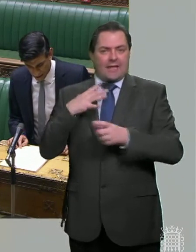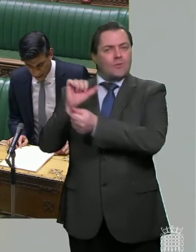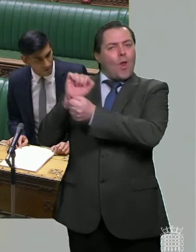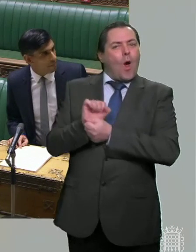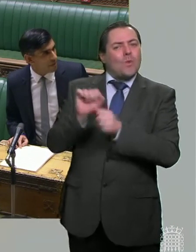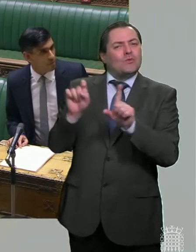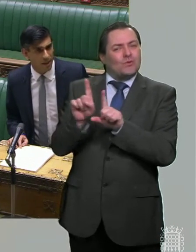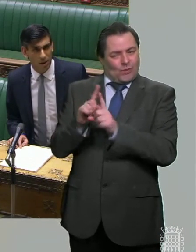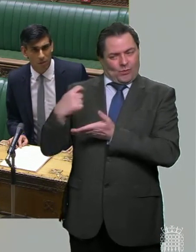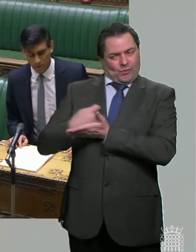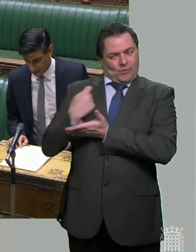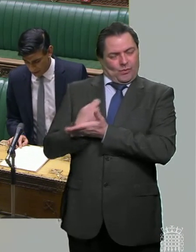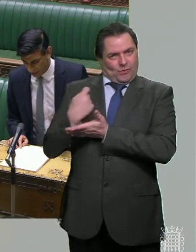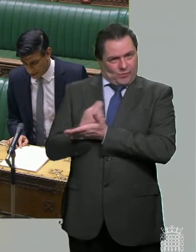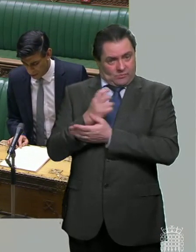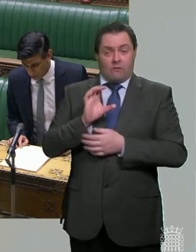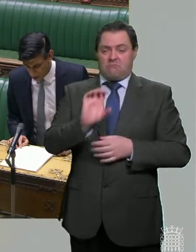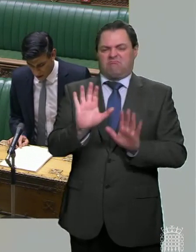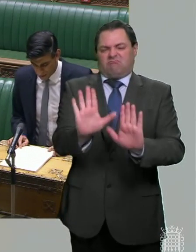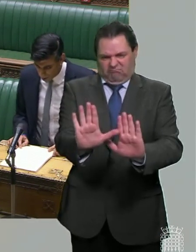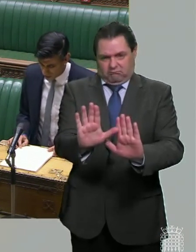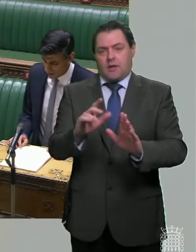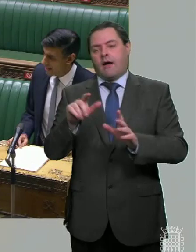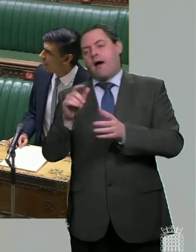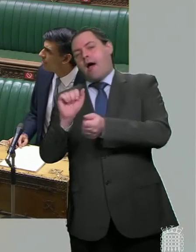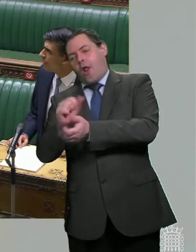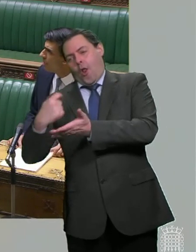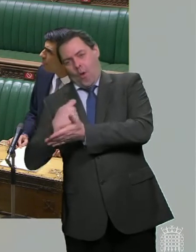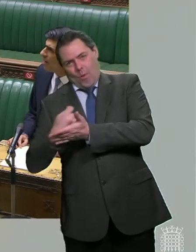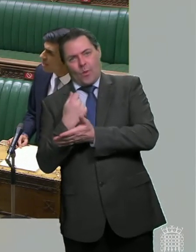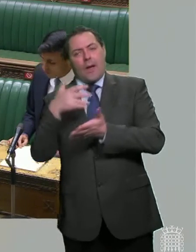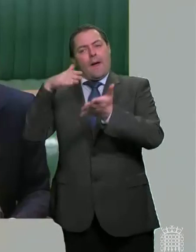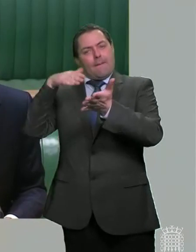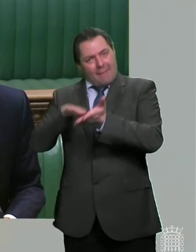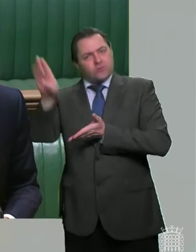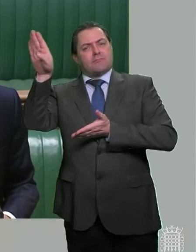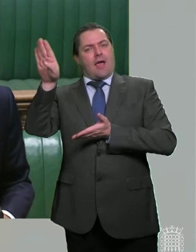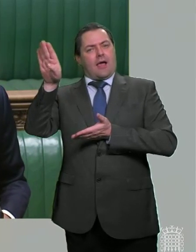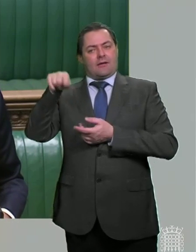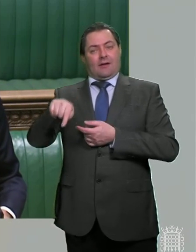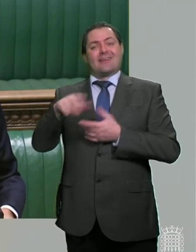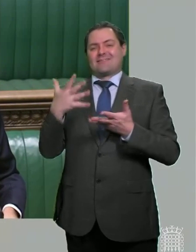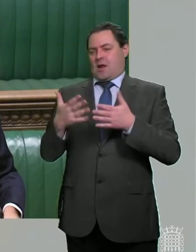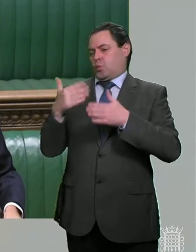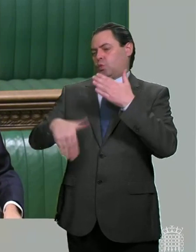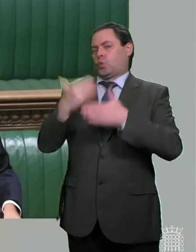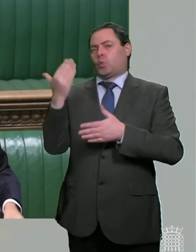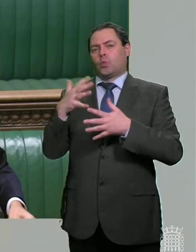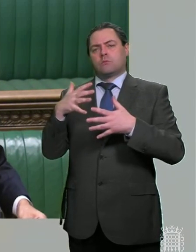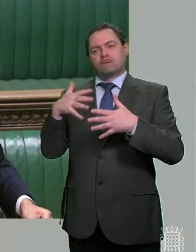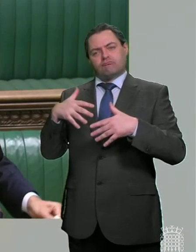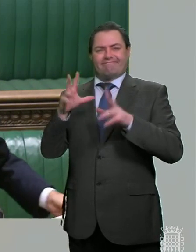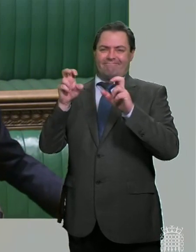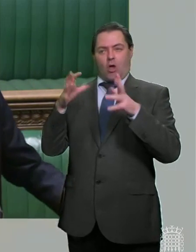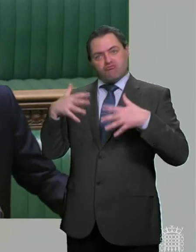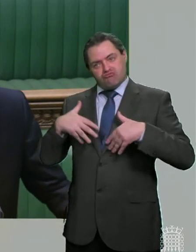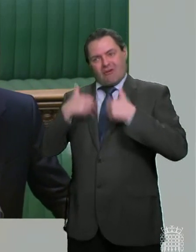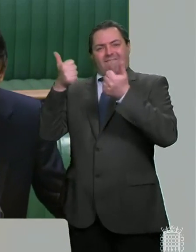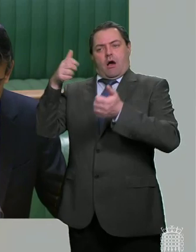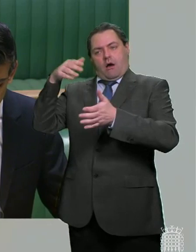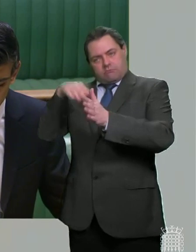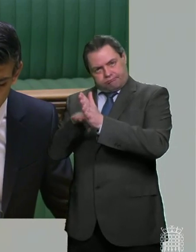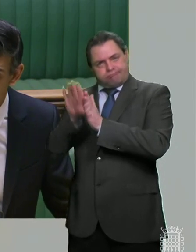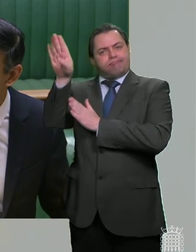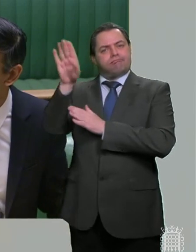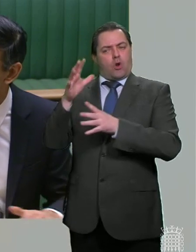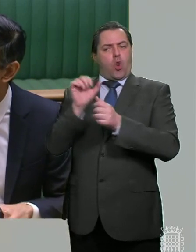As the bounce back loan and coronavirus business interruption loan scheme programmes come to an end, we are introducing a new recovery loan scheme to take their place.